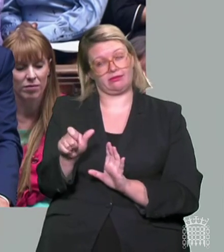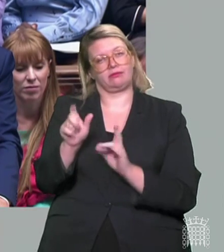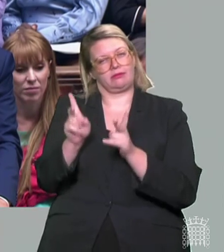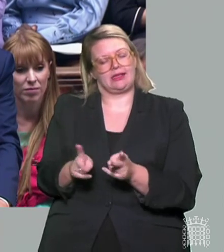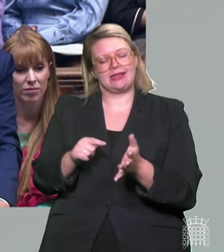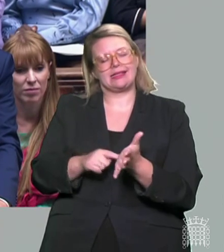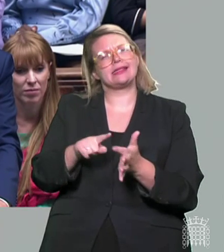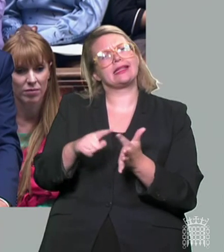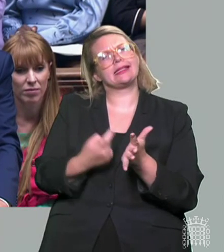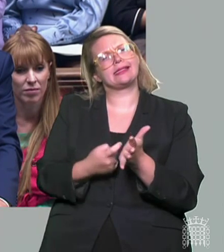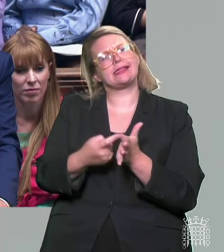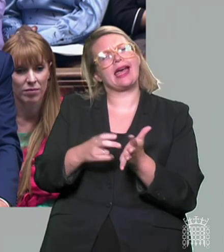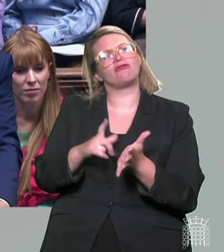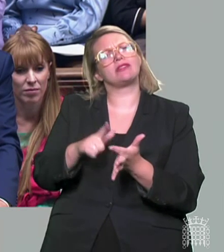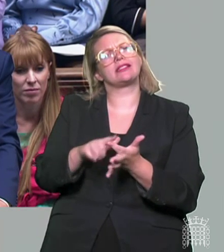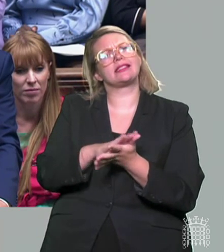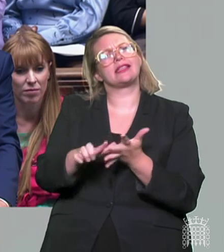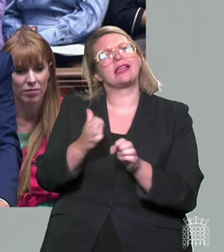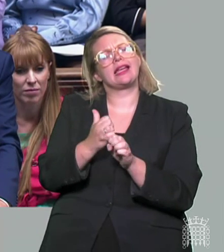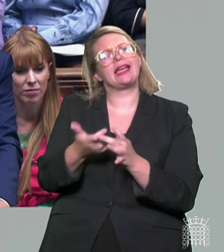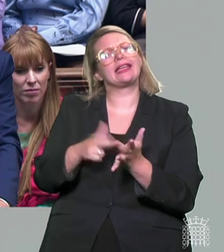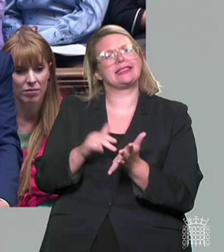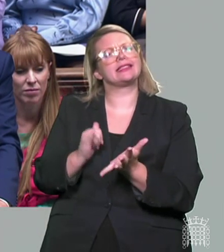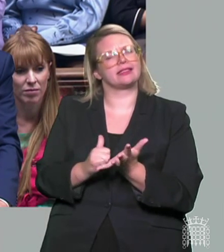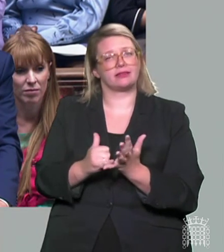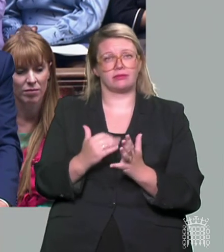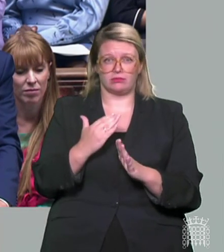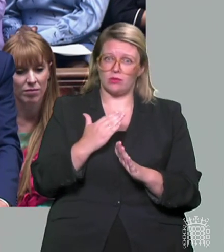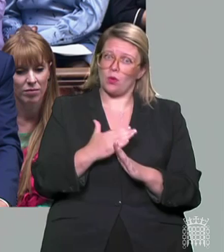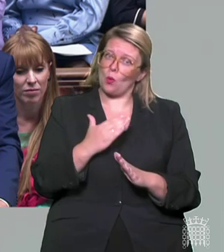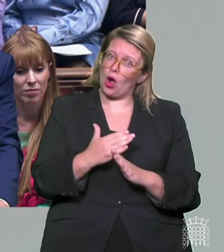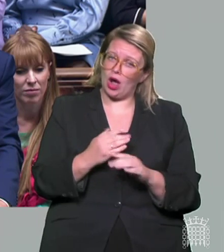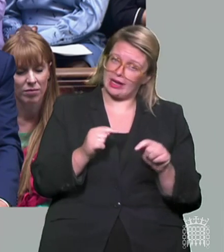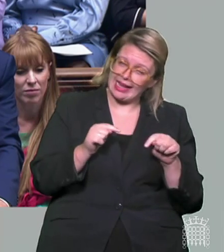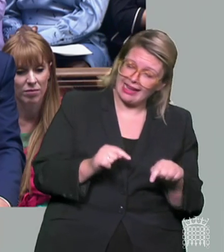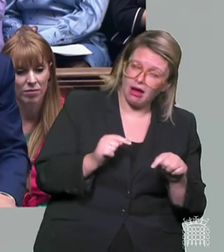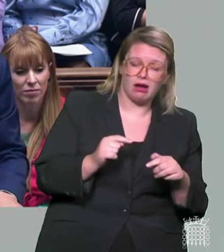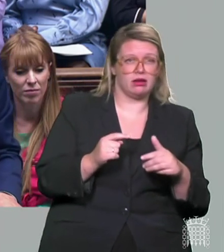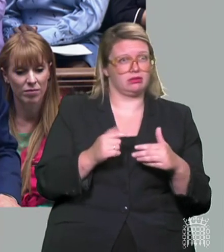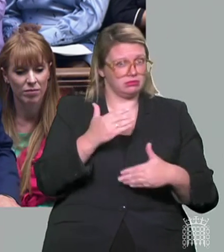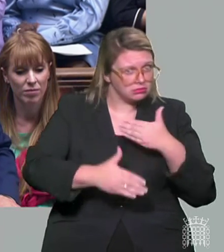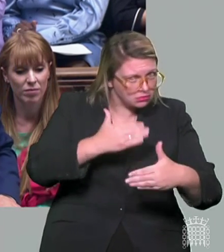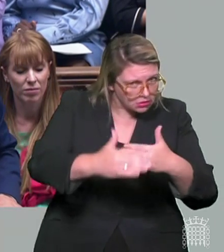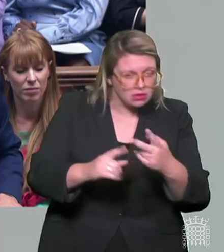Terrence worked at Hansard by day and Heaven by night before he sadly died of AIDS.